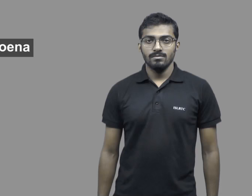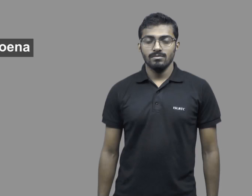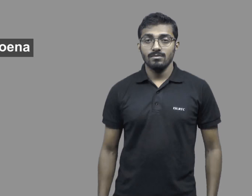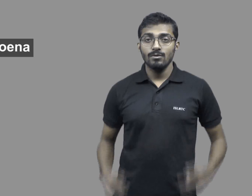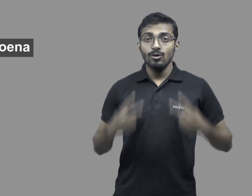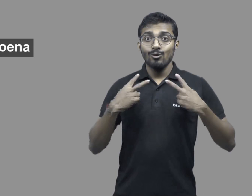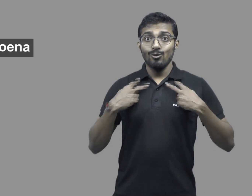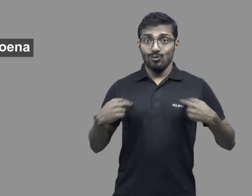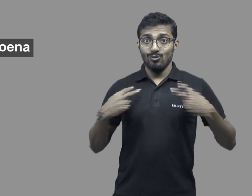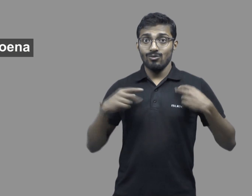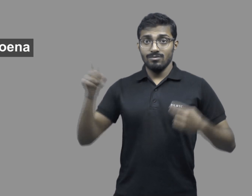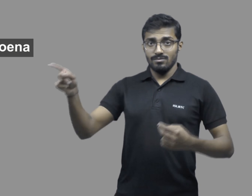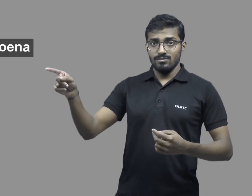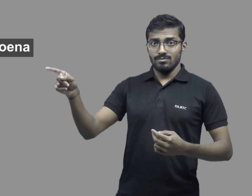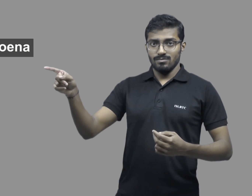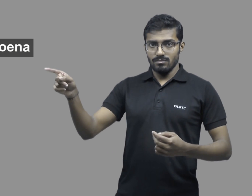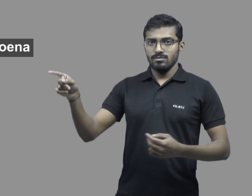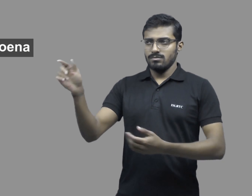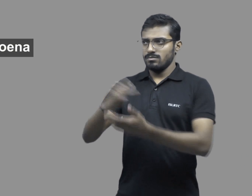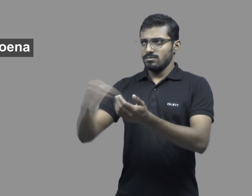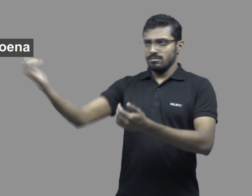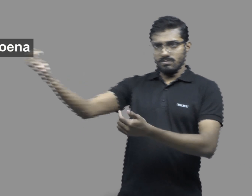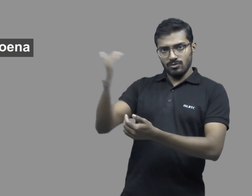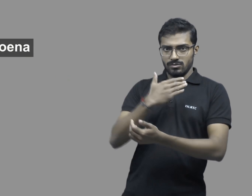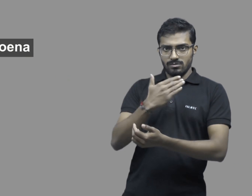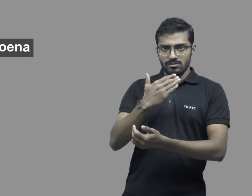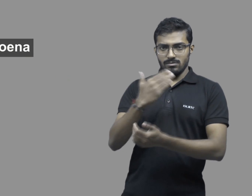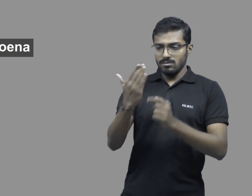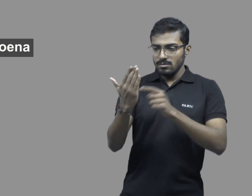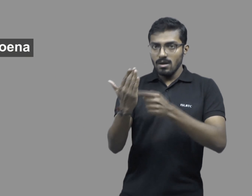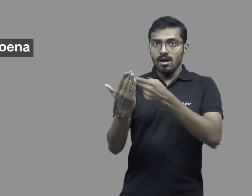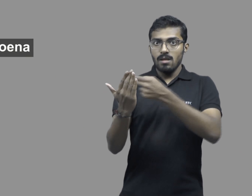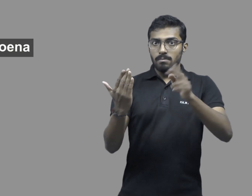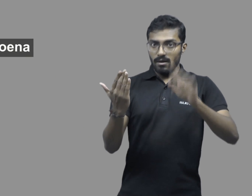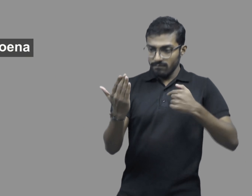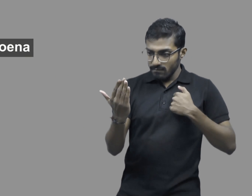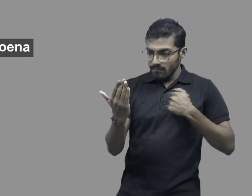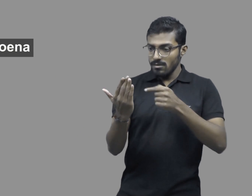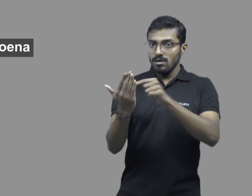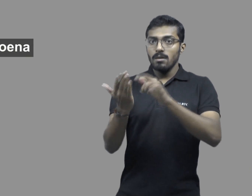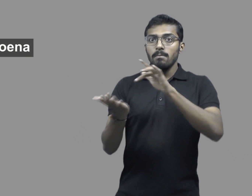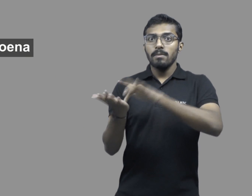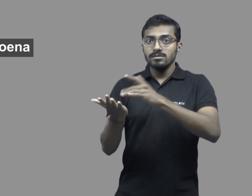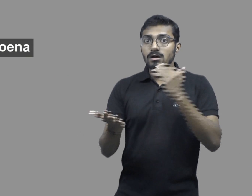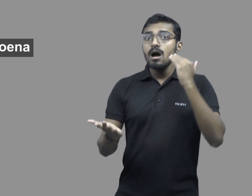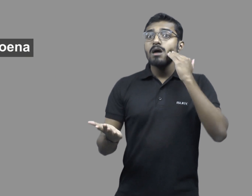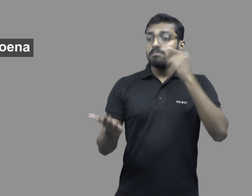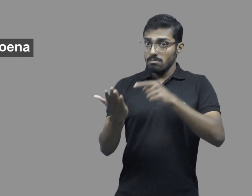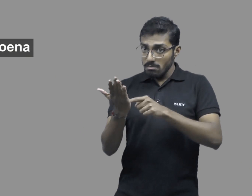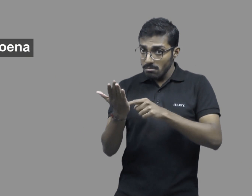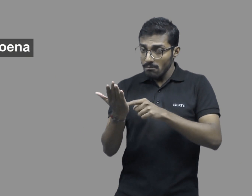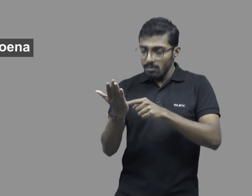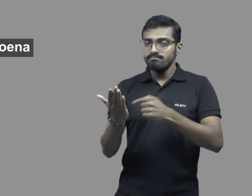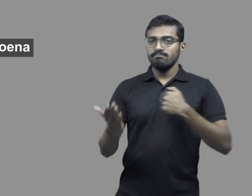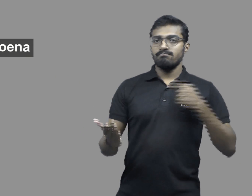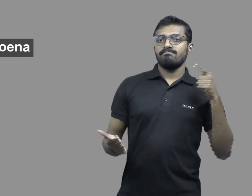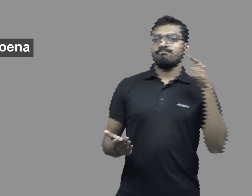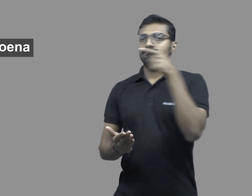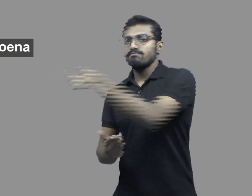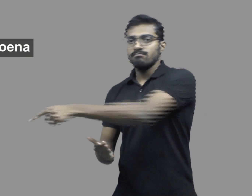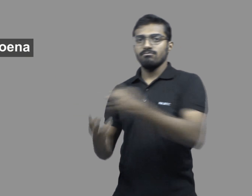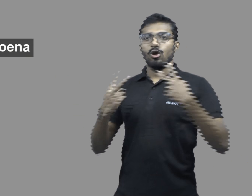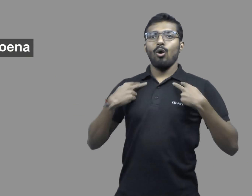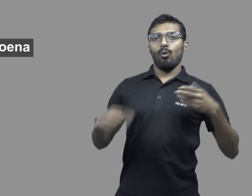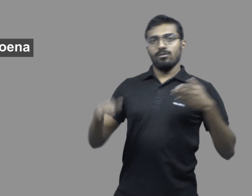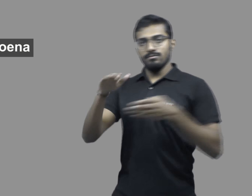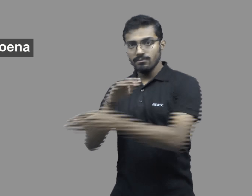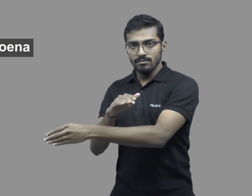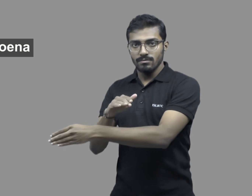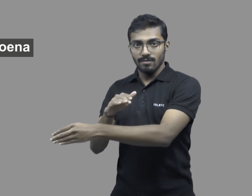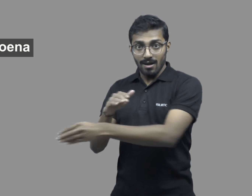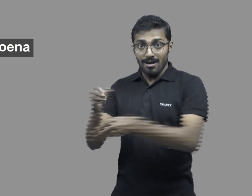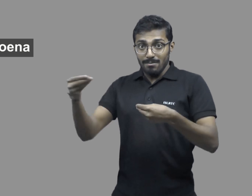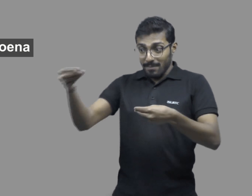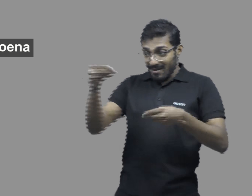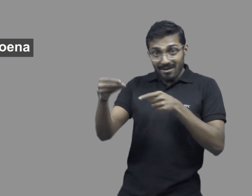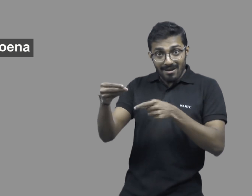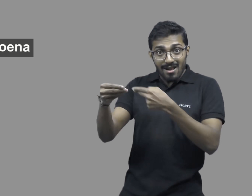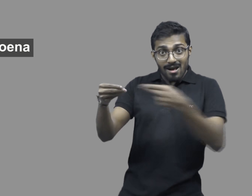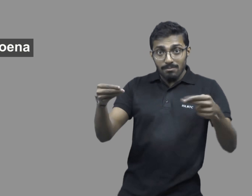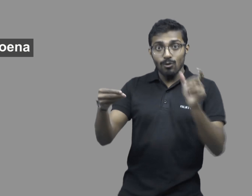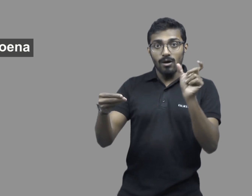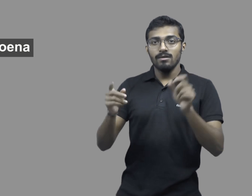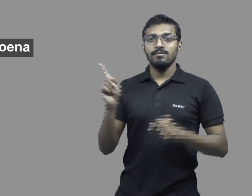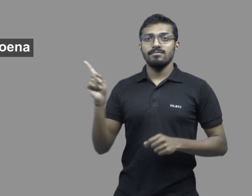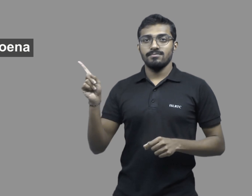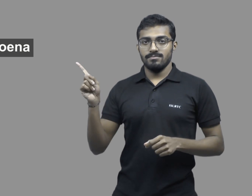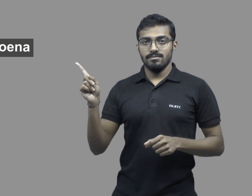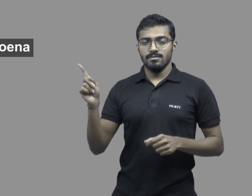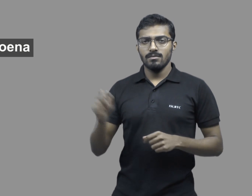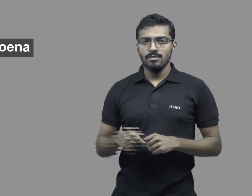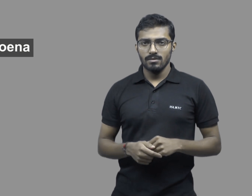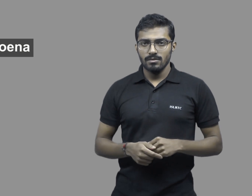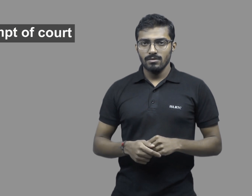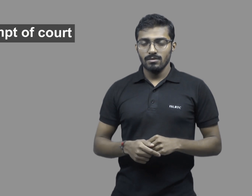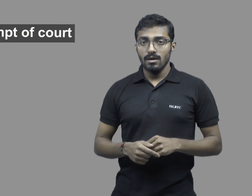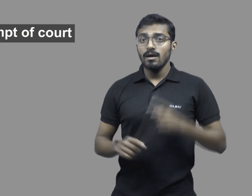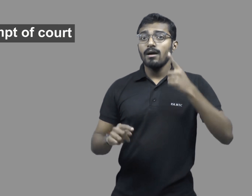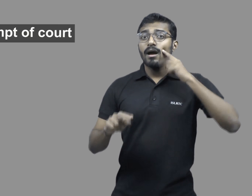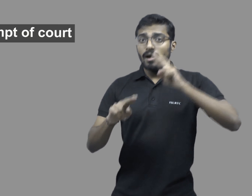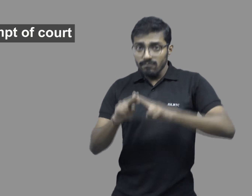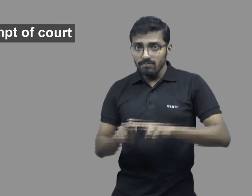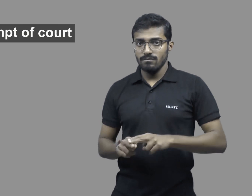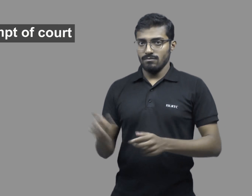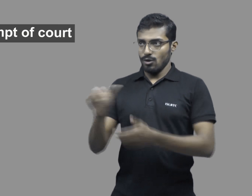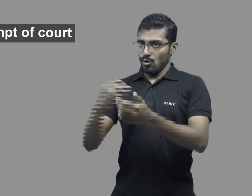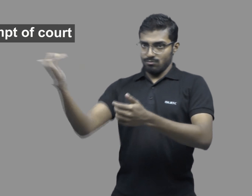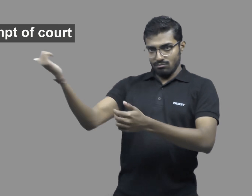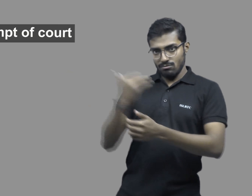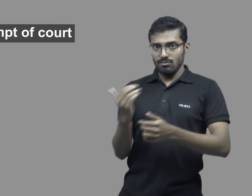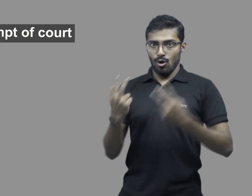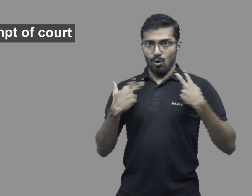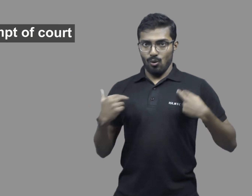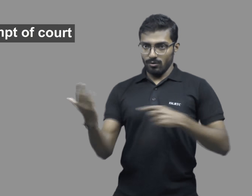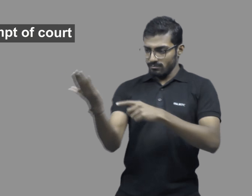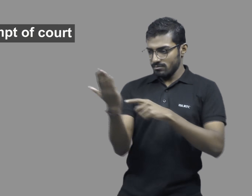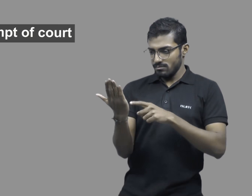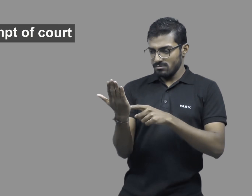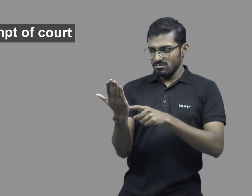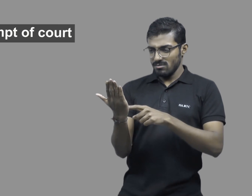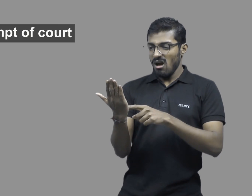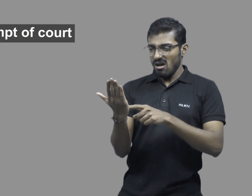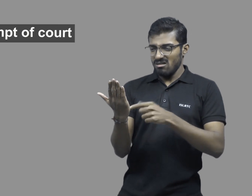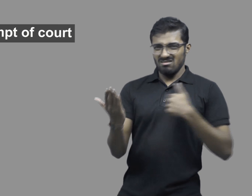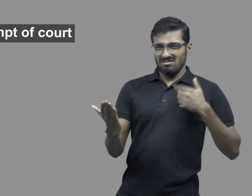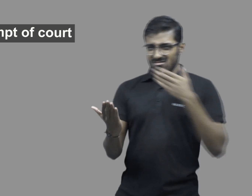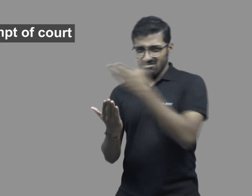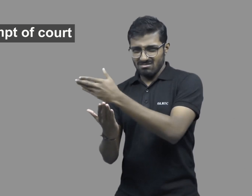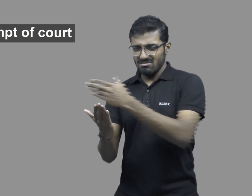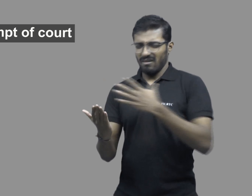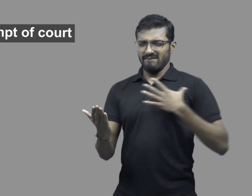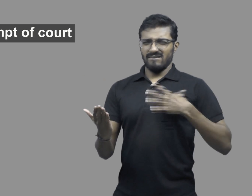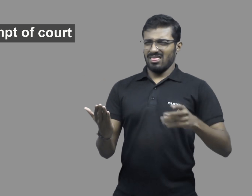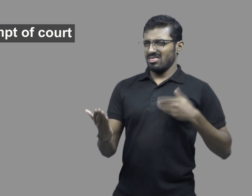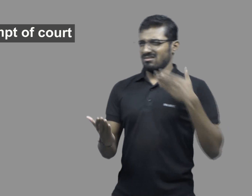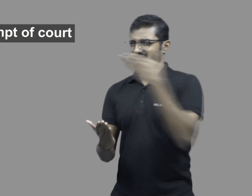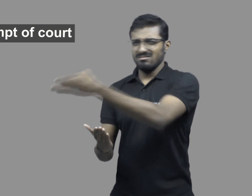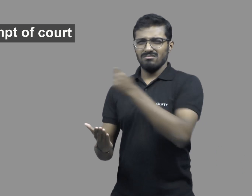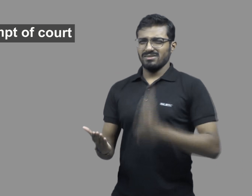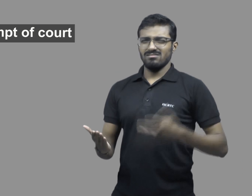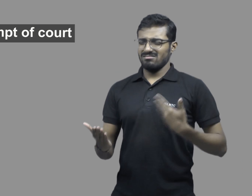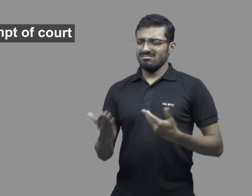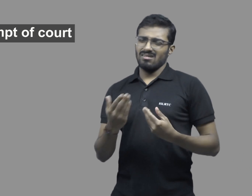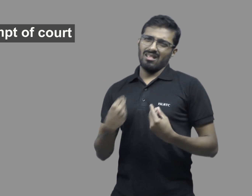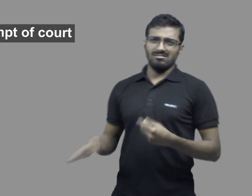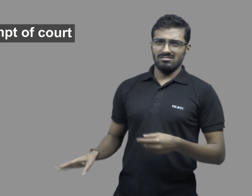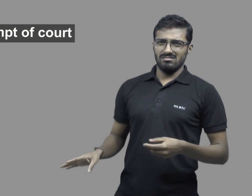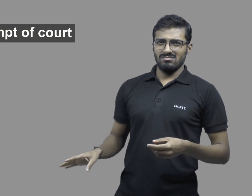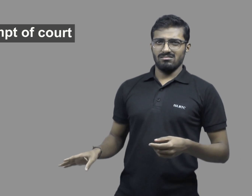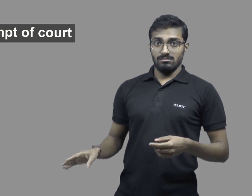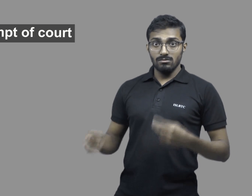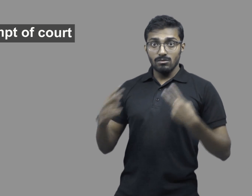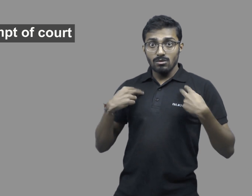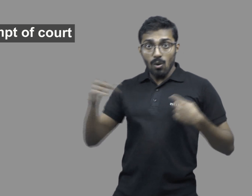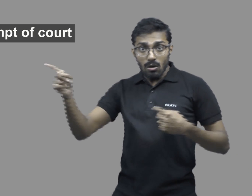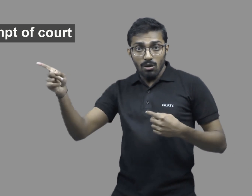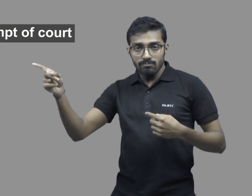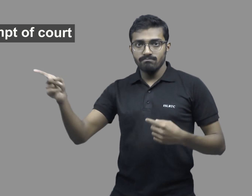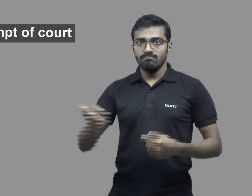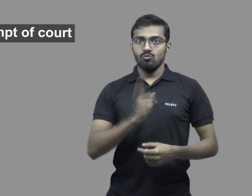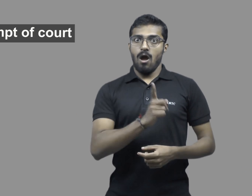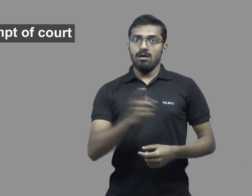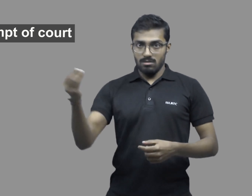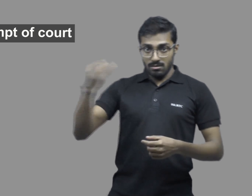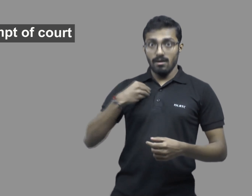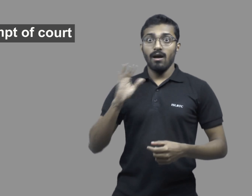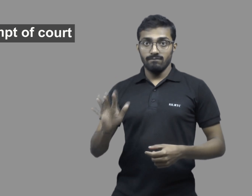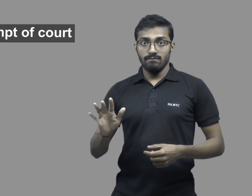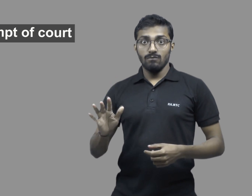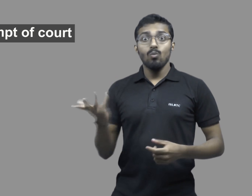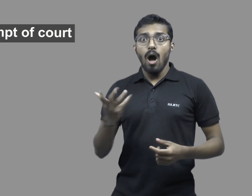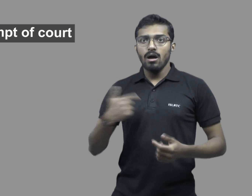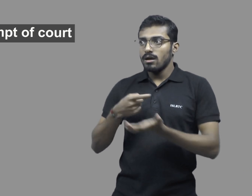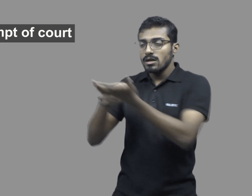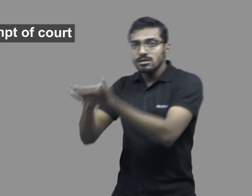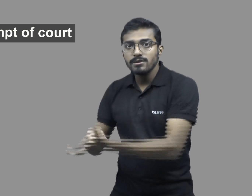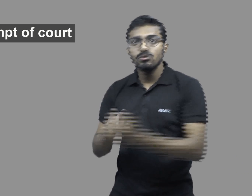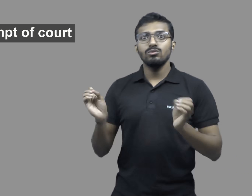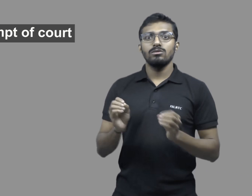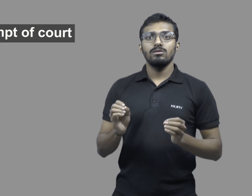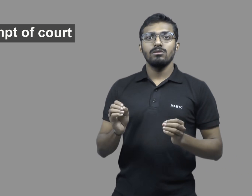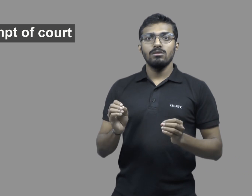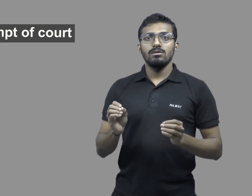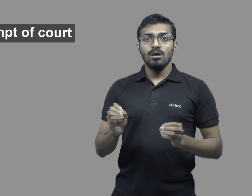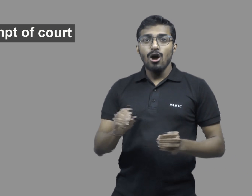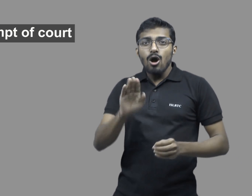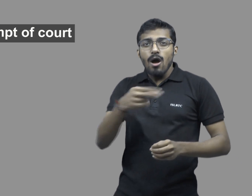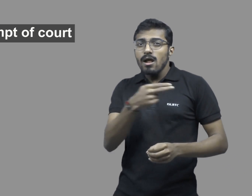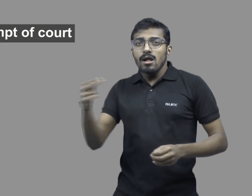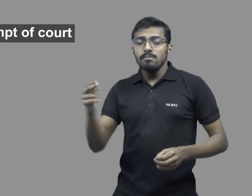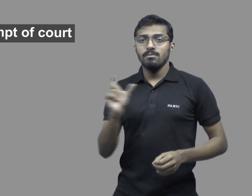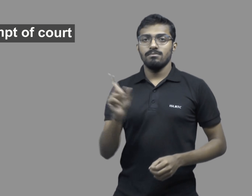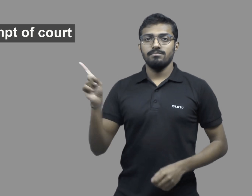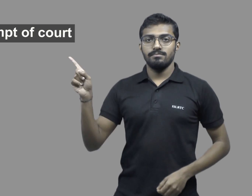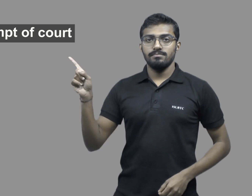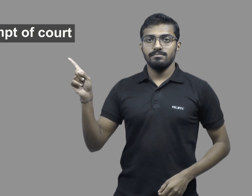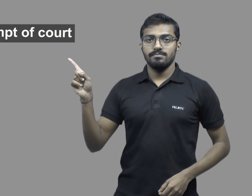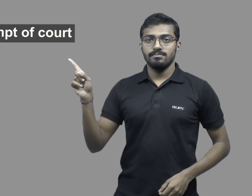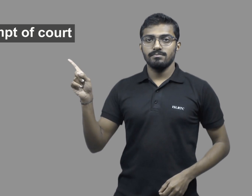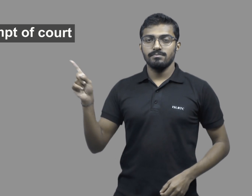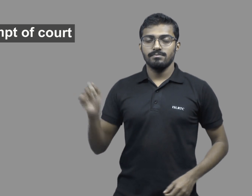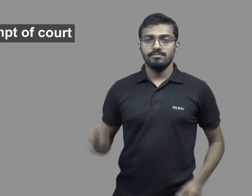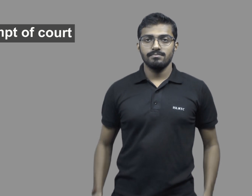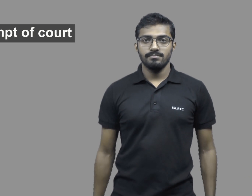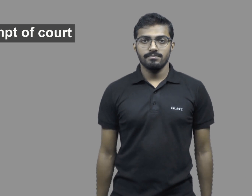Subpoena and Contempt of Court